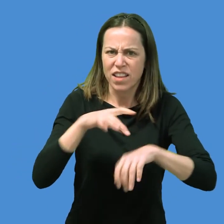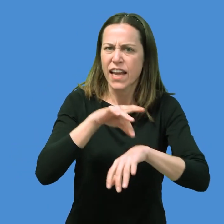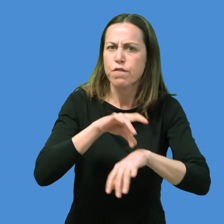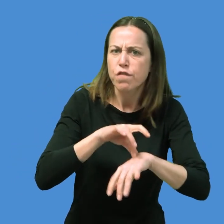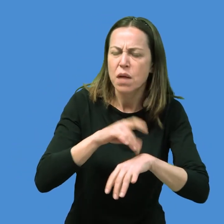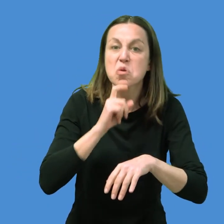enfermo